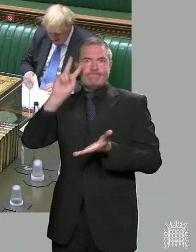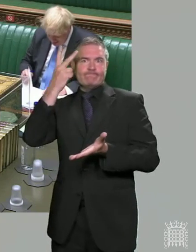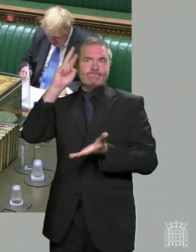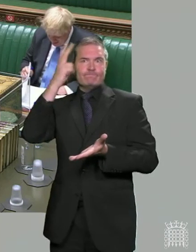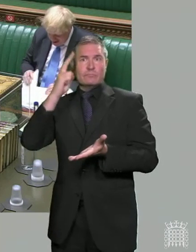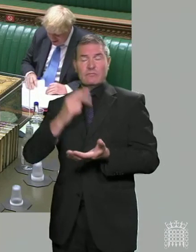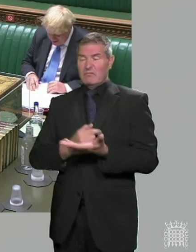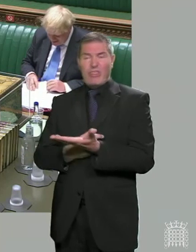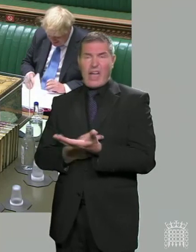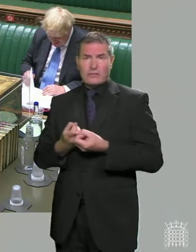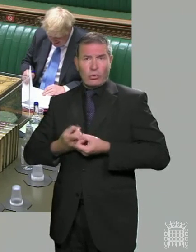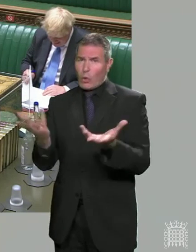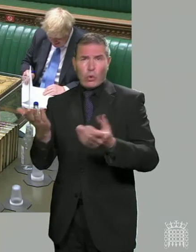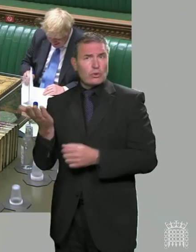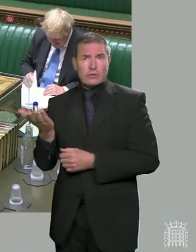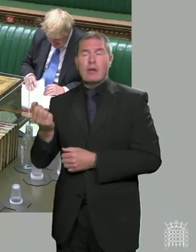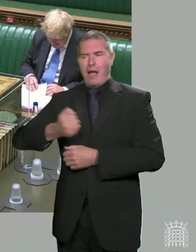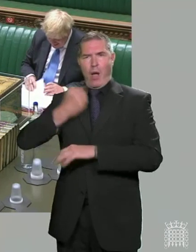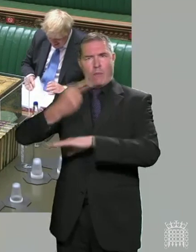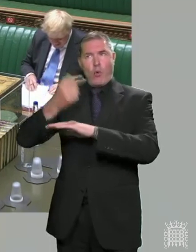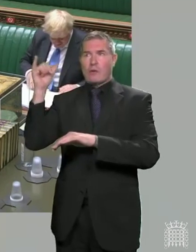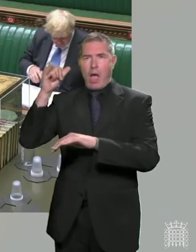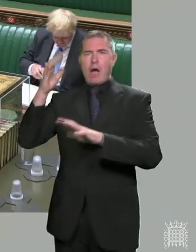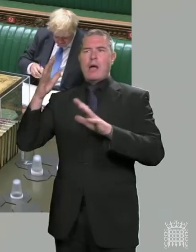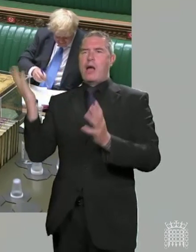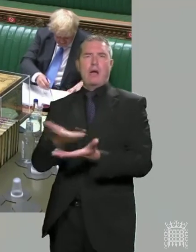It is because of his indecision that our borders stayed open.